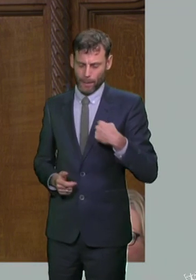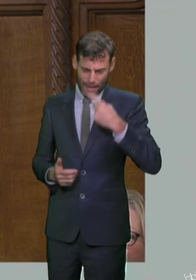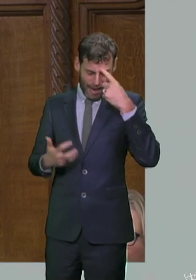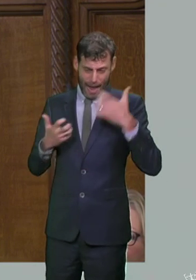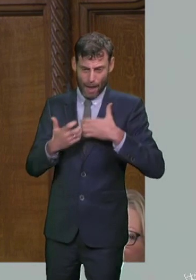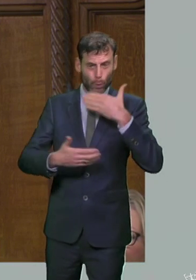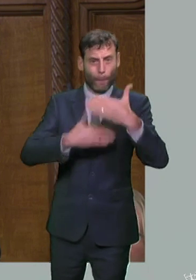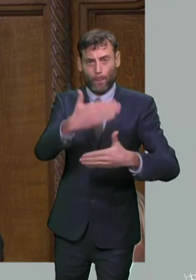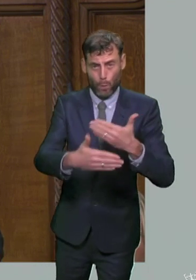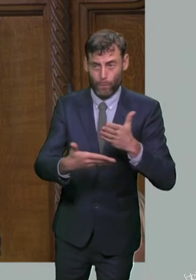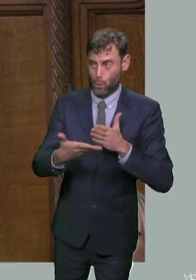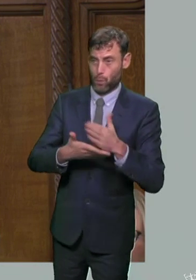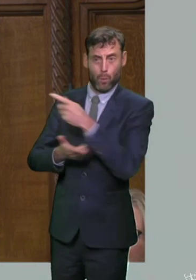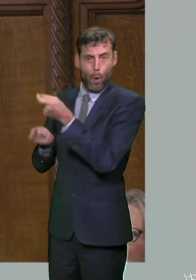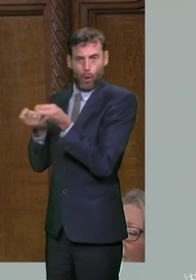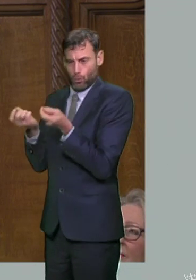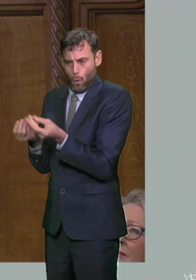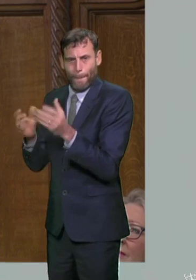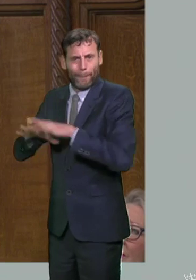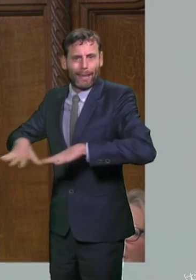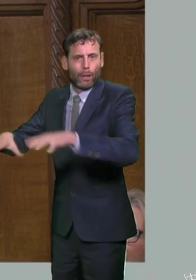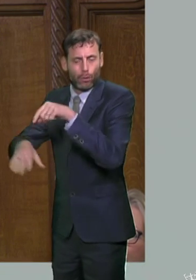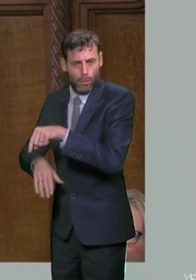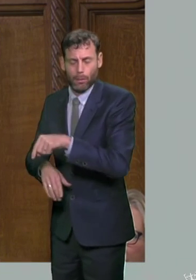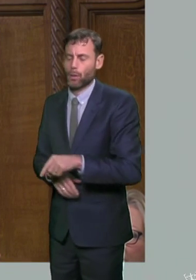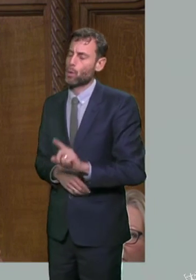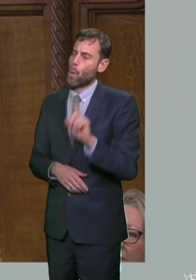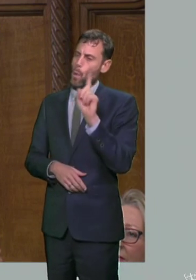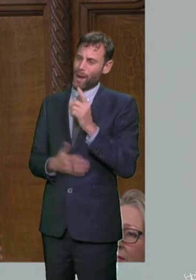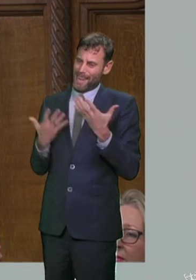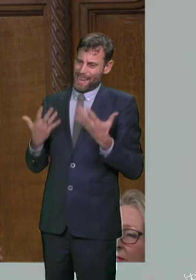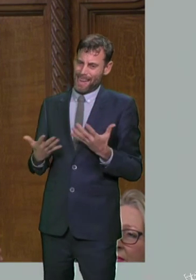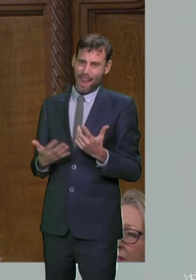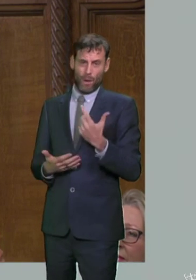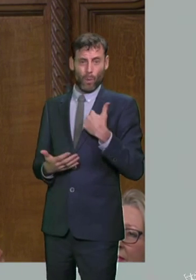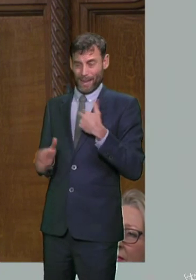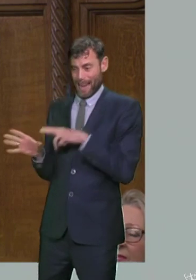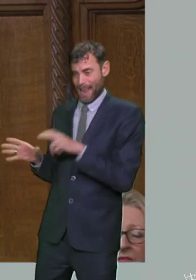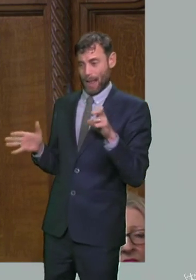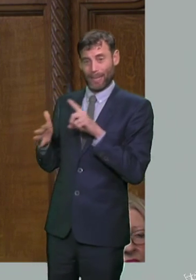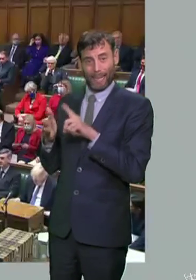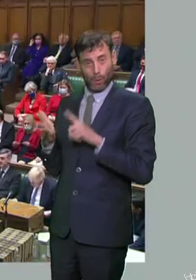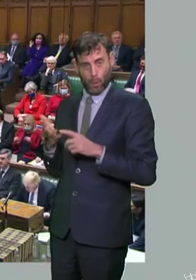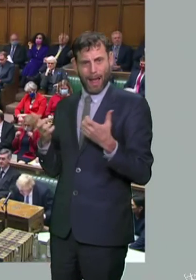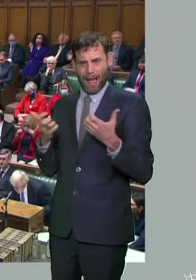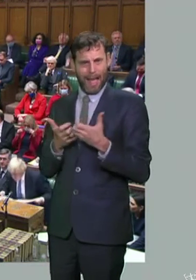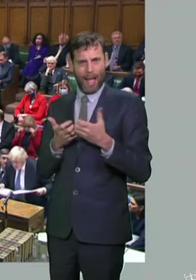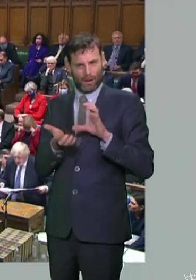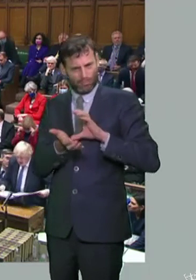Now that we are free of the EU, what fiscal incentives can he provide to make that happen at pace?